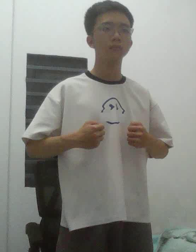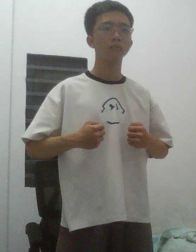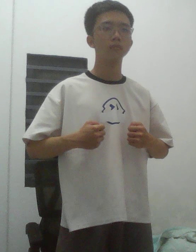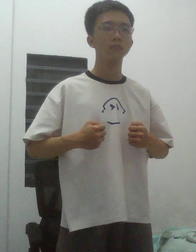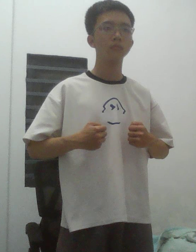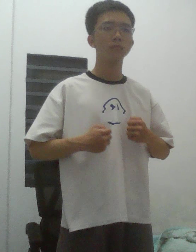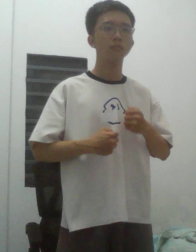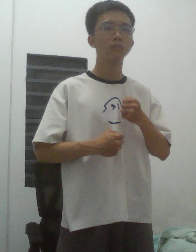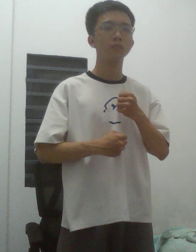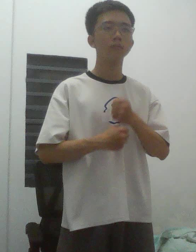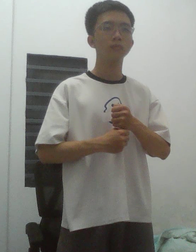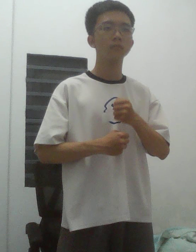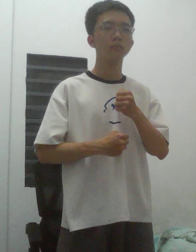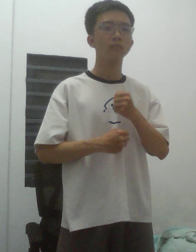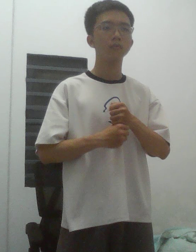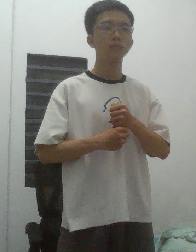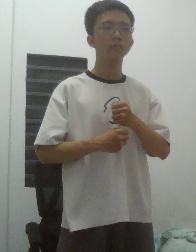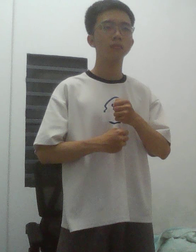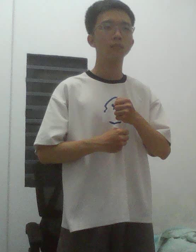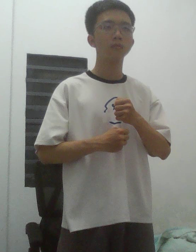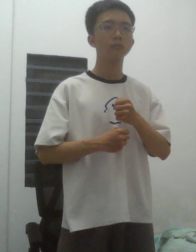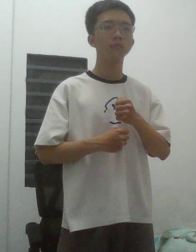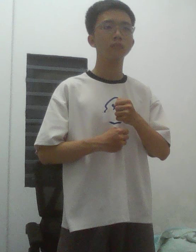cong viec